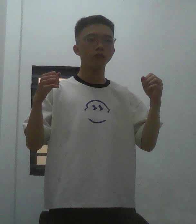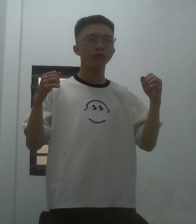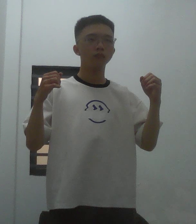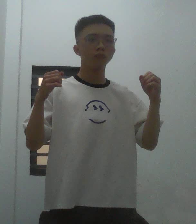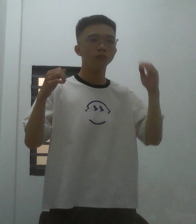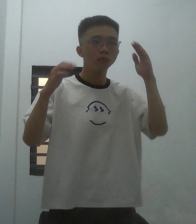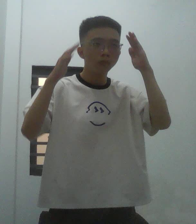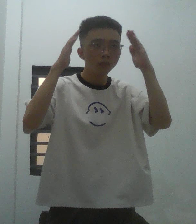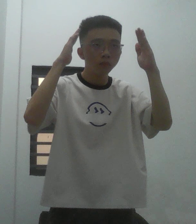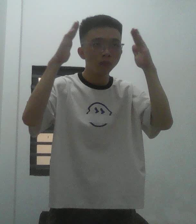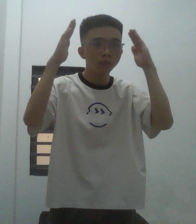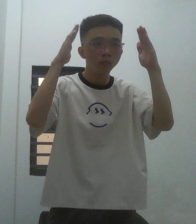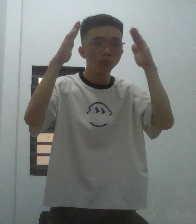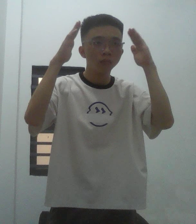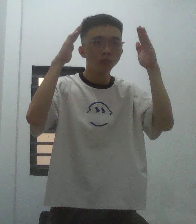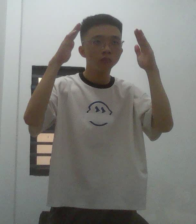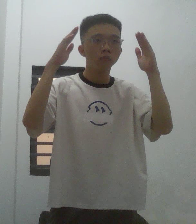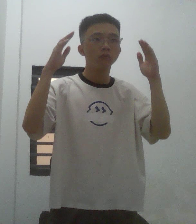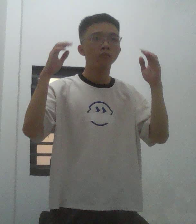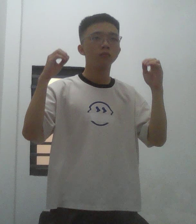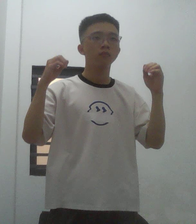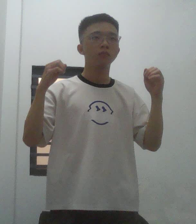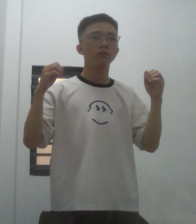xin chao